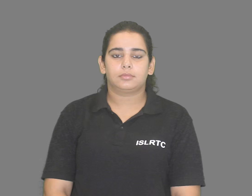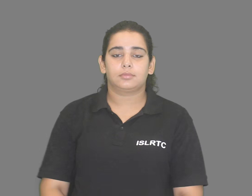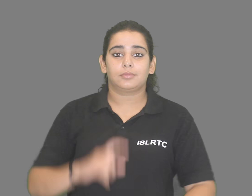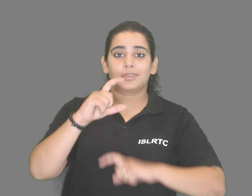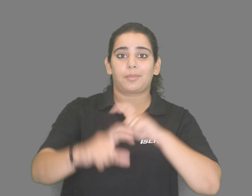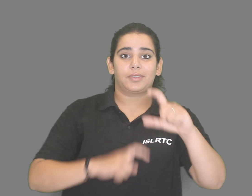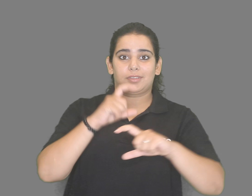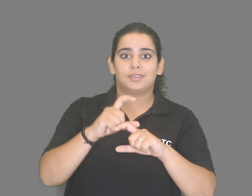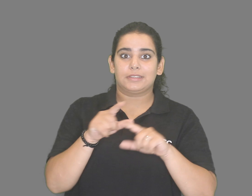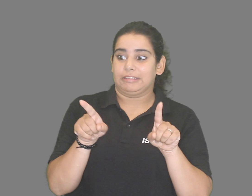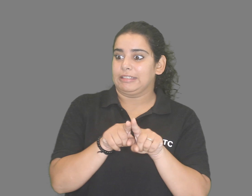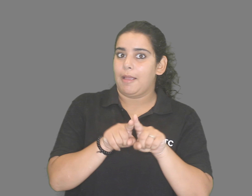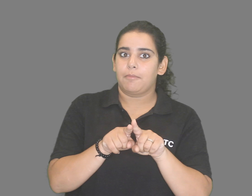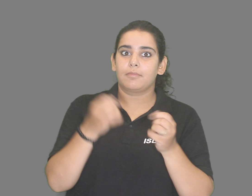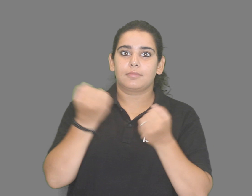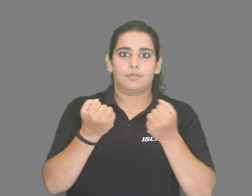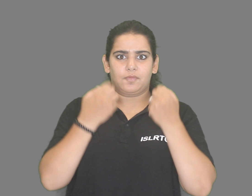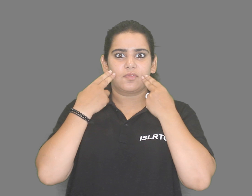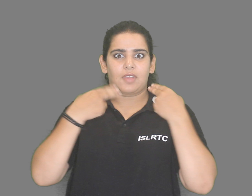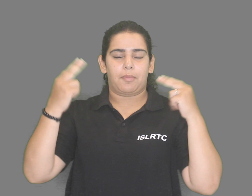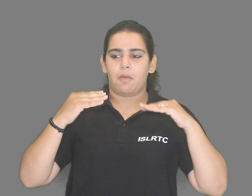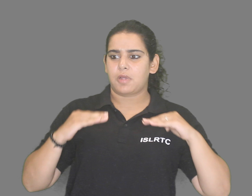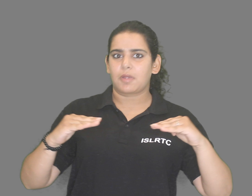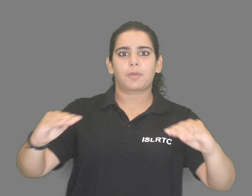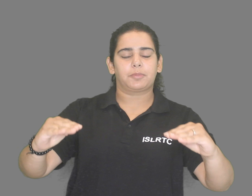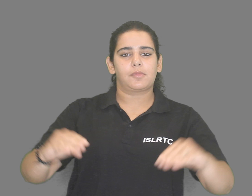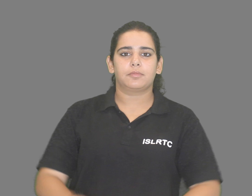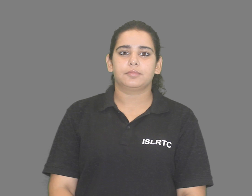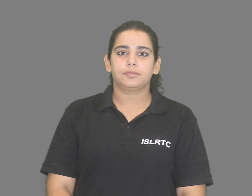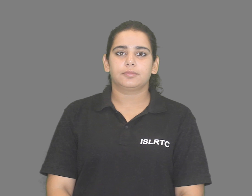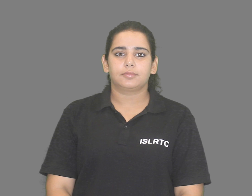Vehicle Fleet